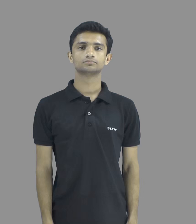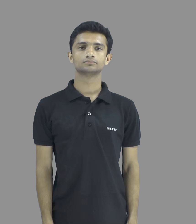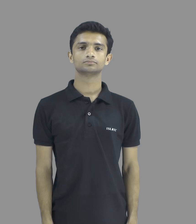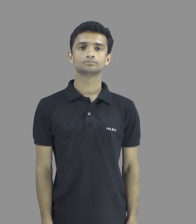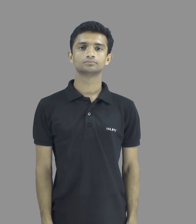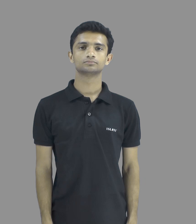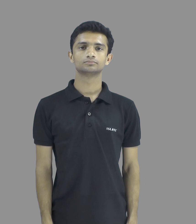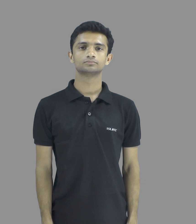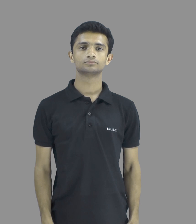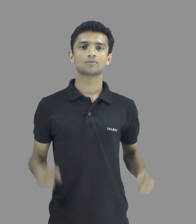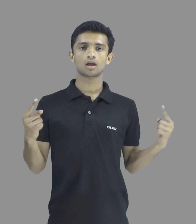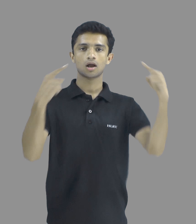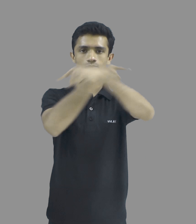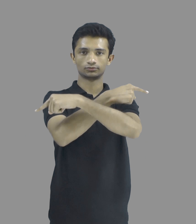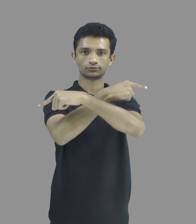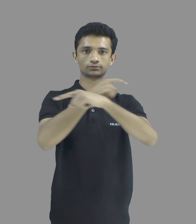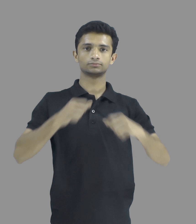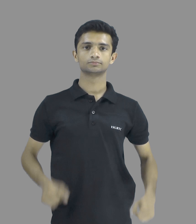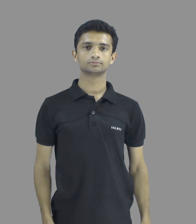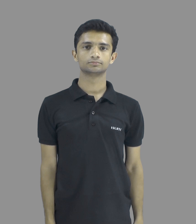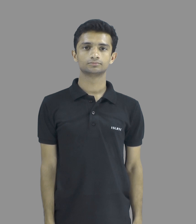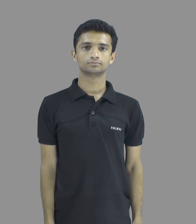Opposite Contradictory